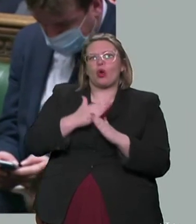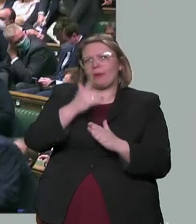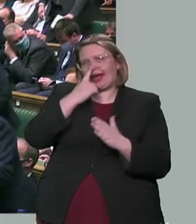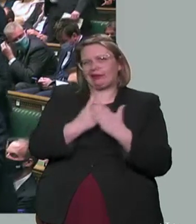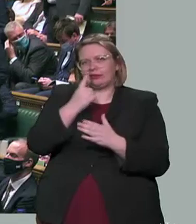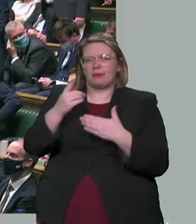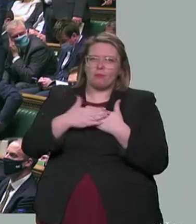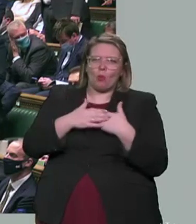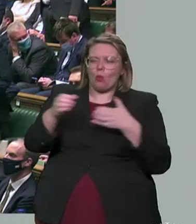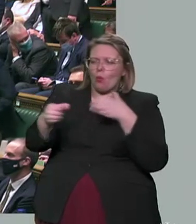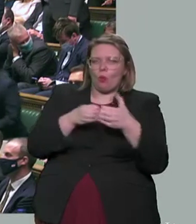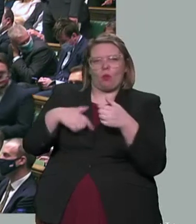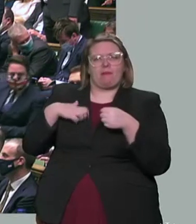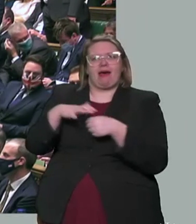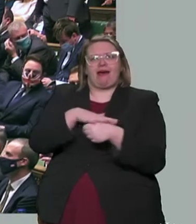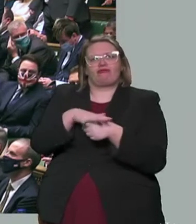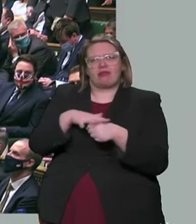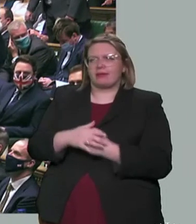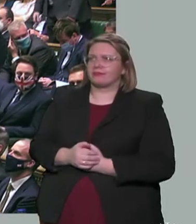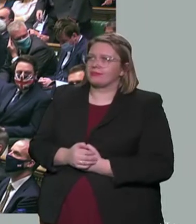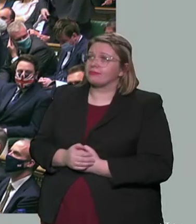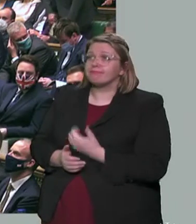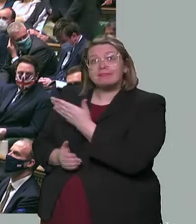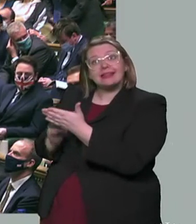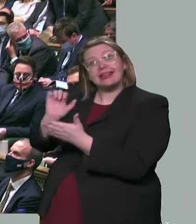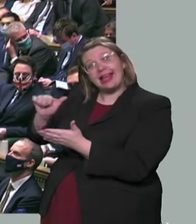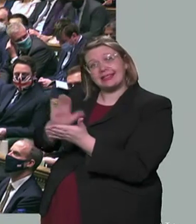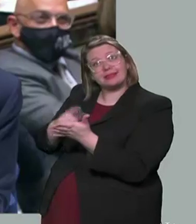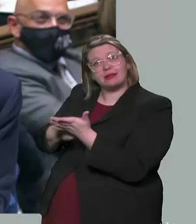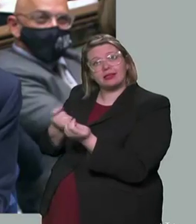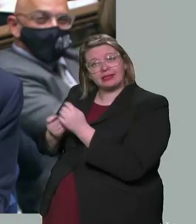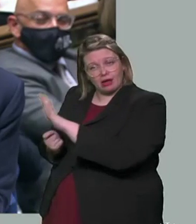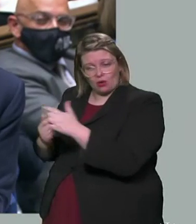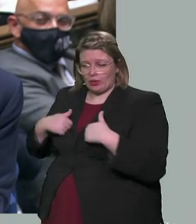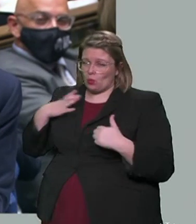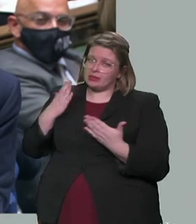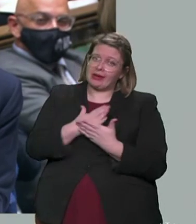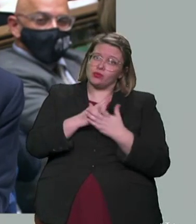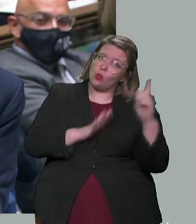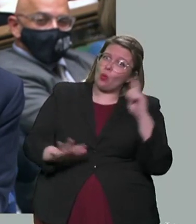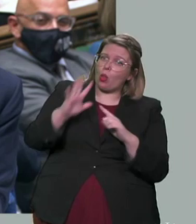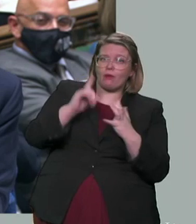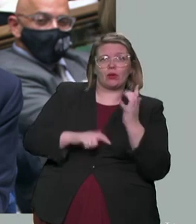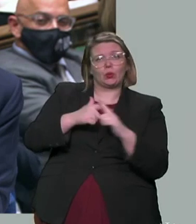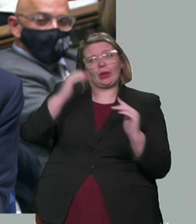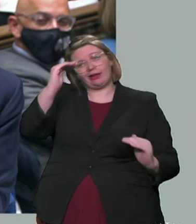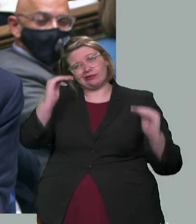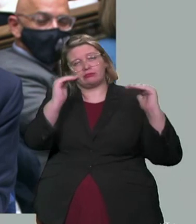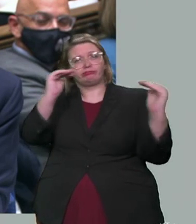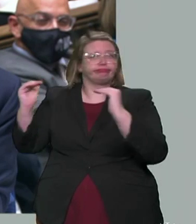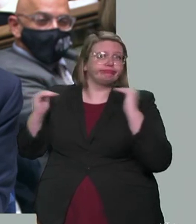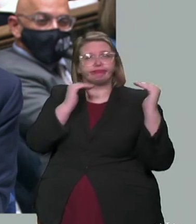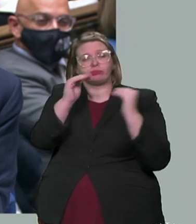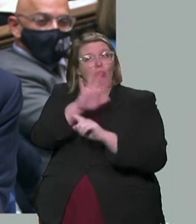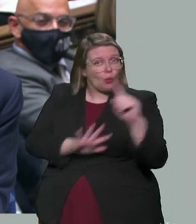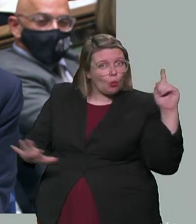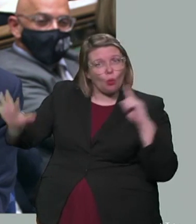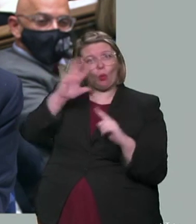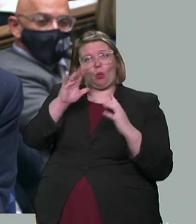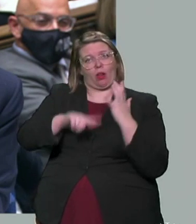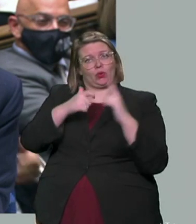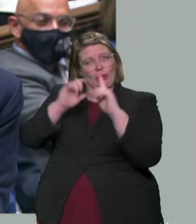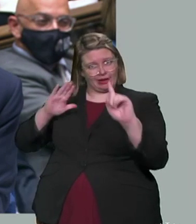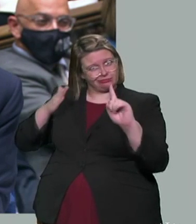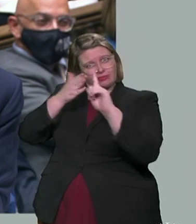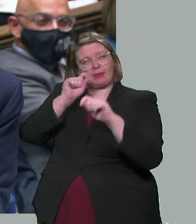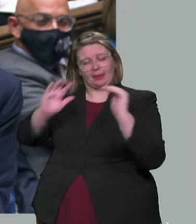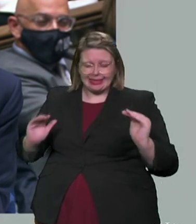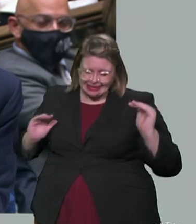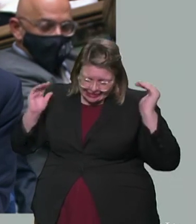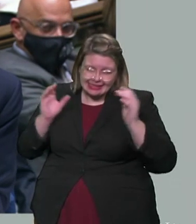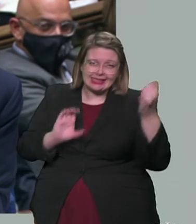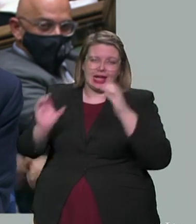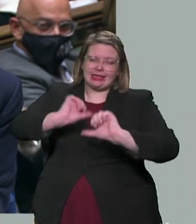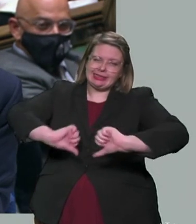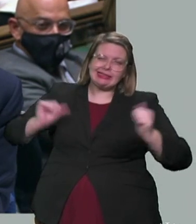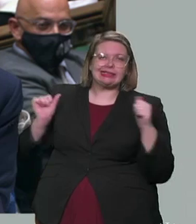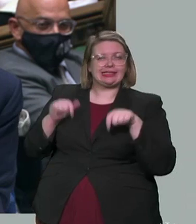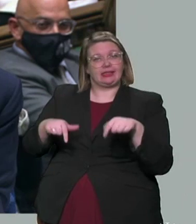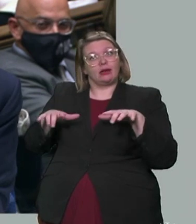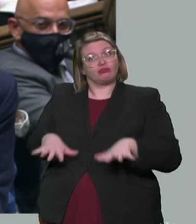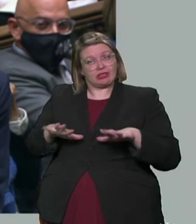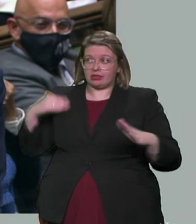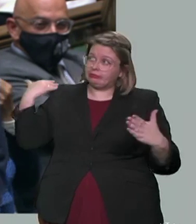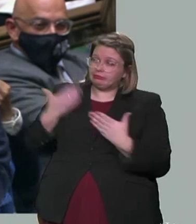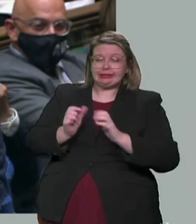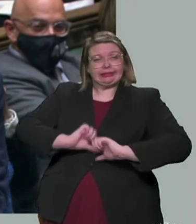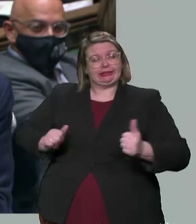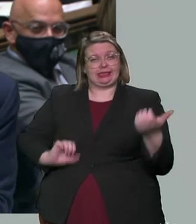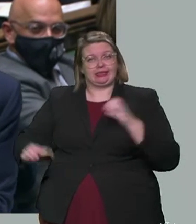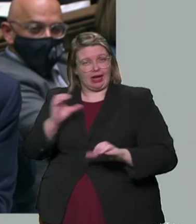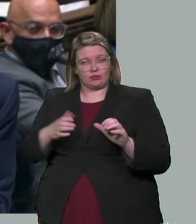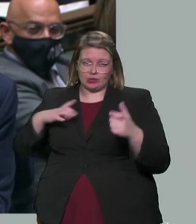Yes, because we are going to get on with our job of levelling up across the whole of the UK, making sure that every part of this United Kingdom shares in our ambition to be a science superpower, which is what we are and what we will be.